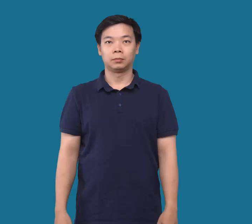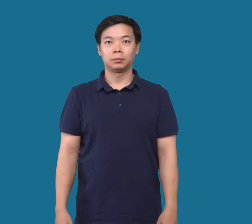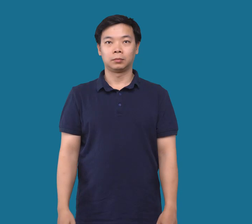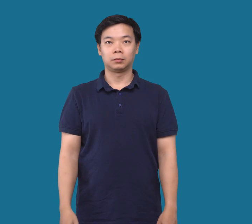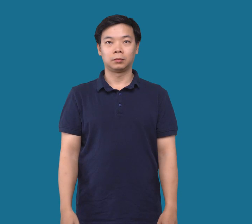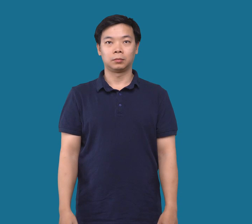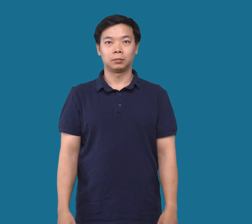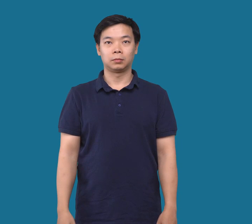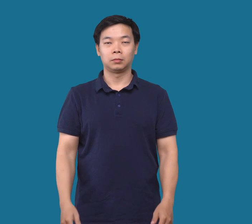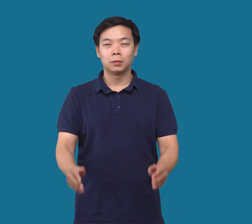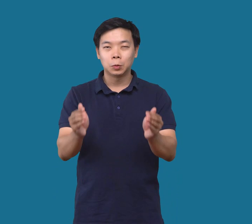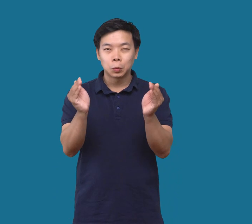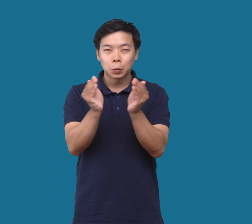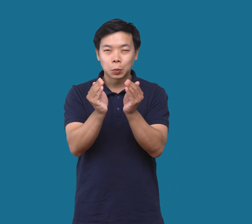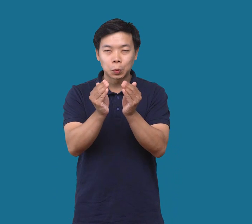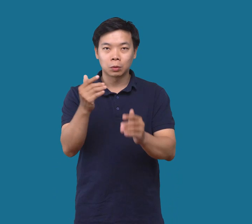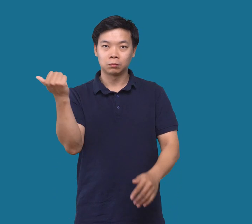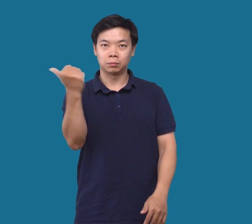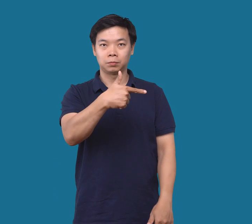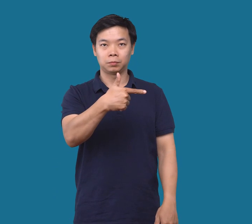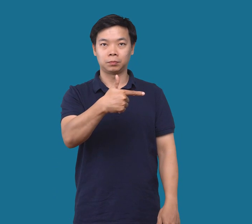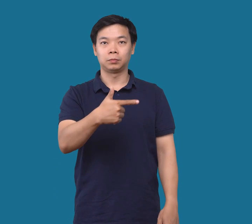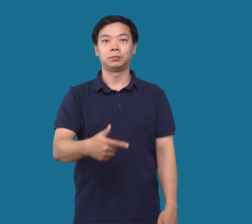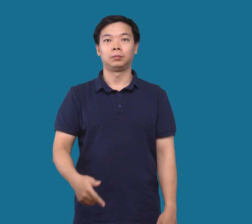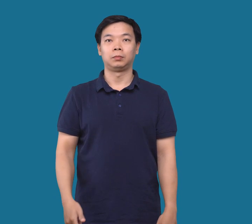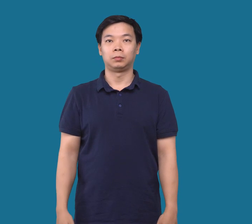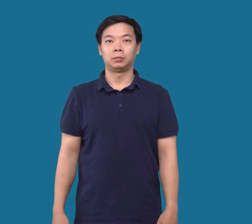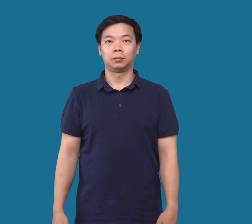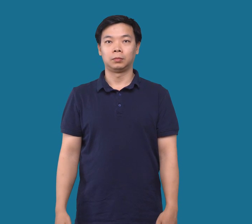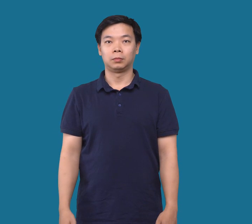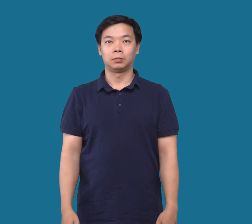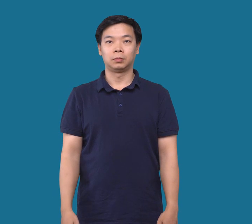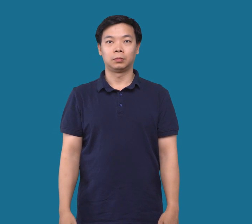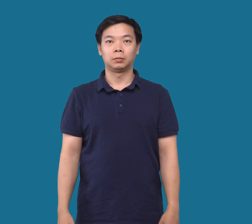nhỏ hơn